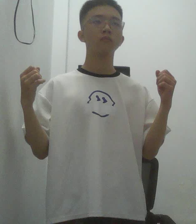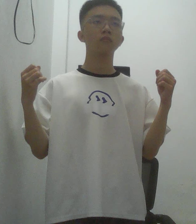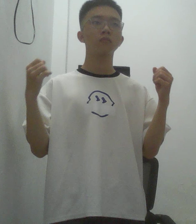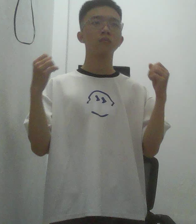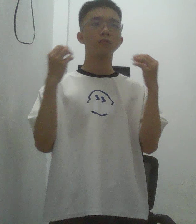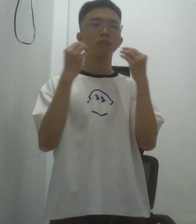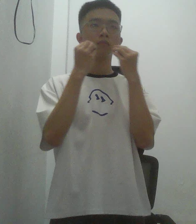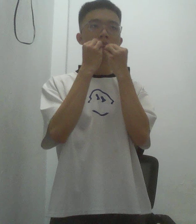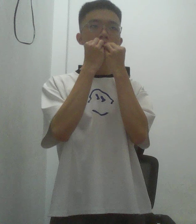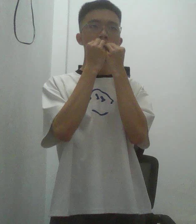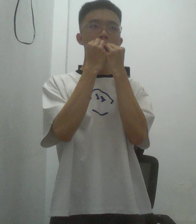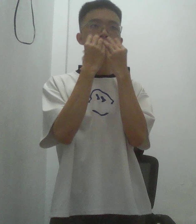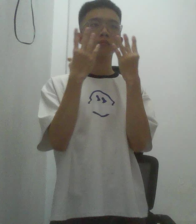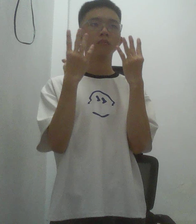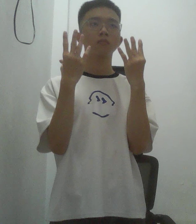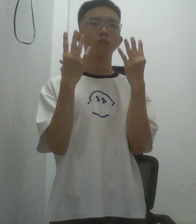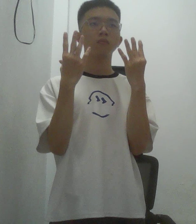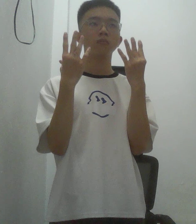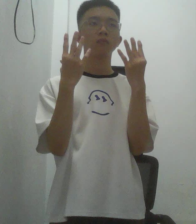cam on